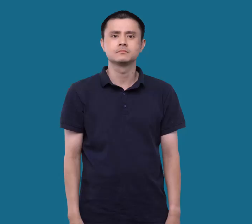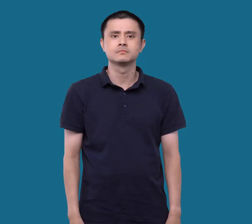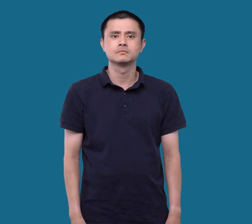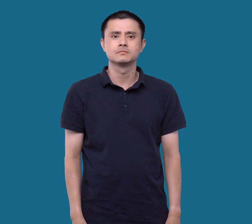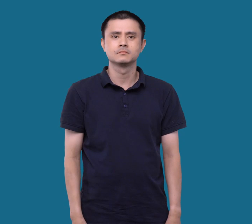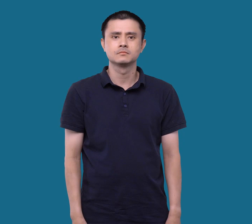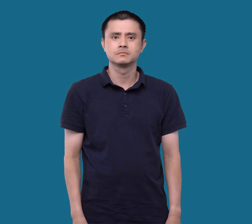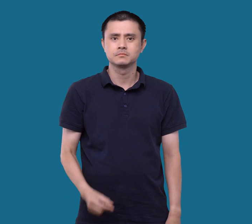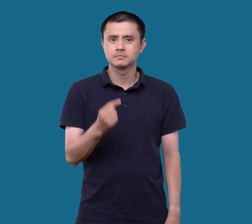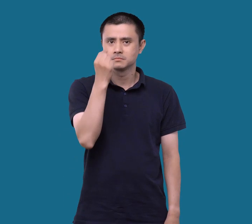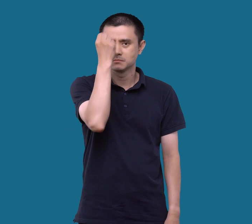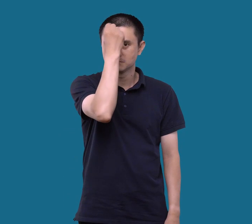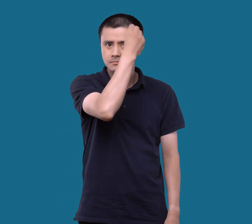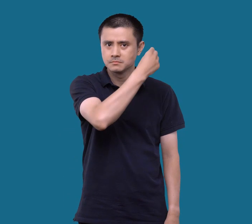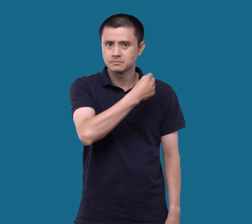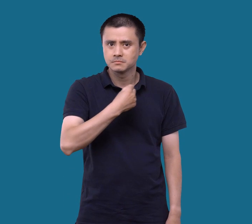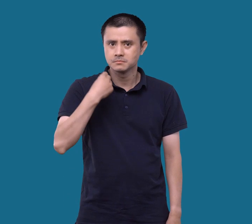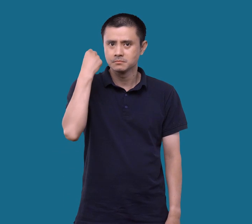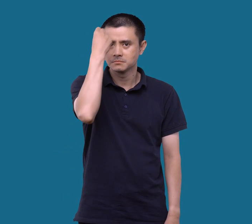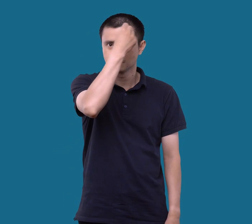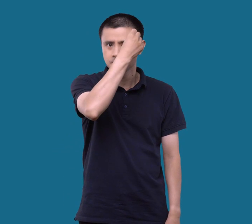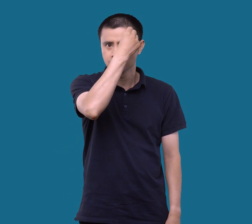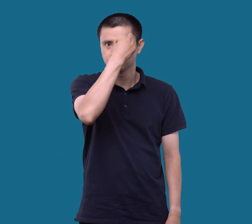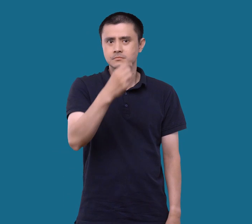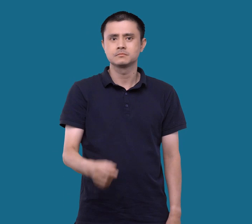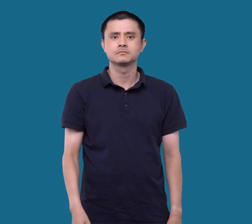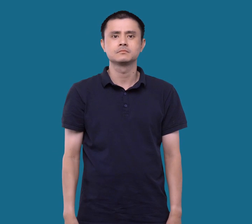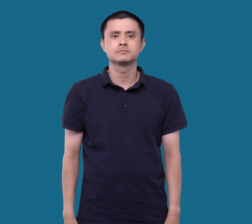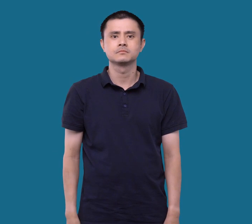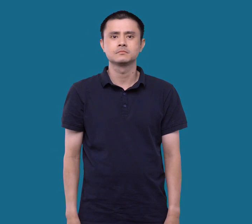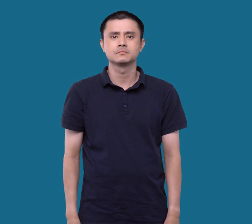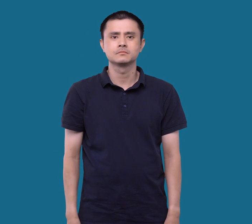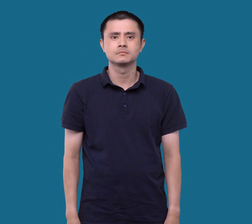nét mặt